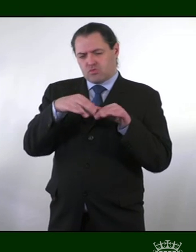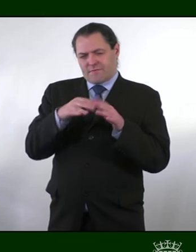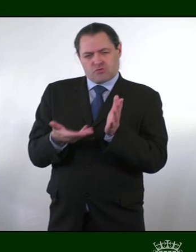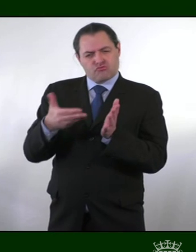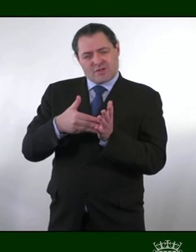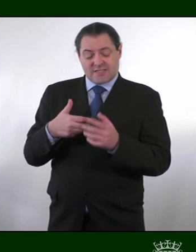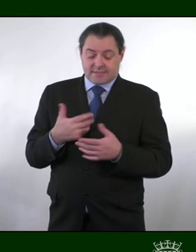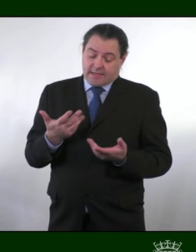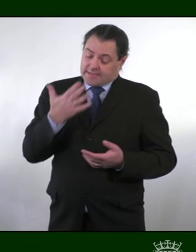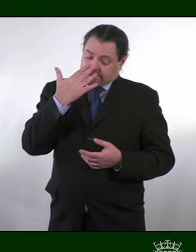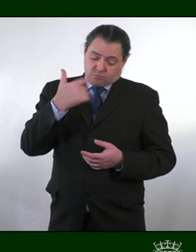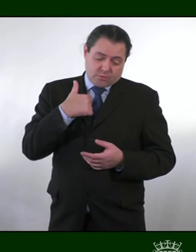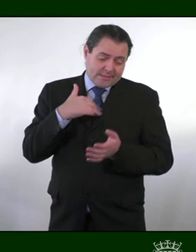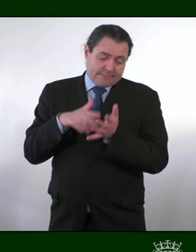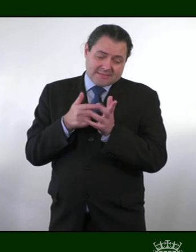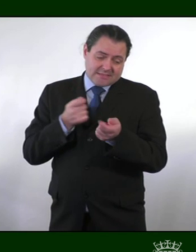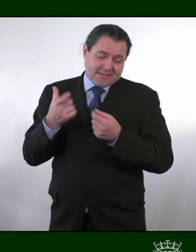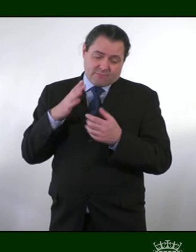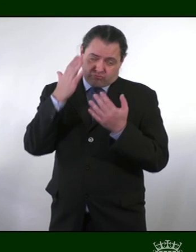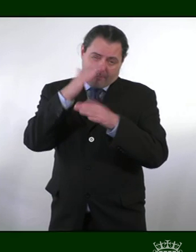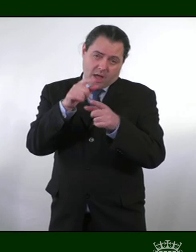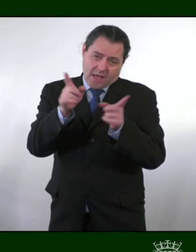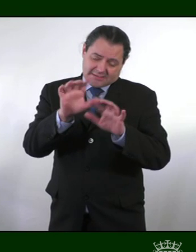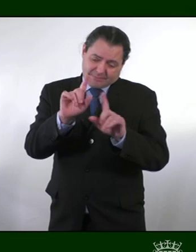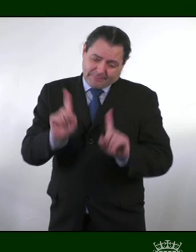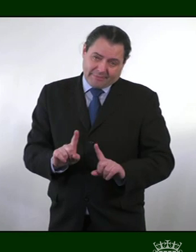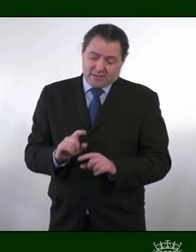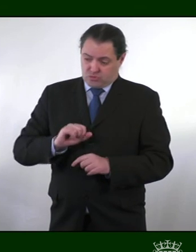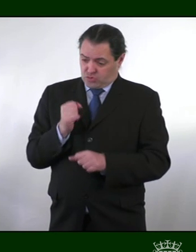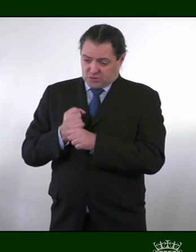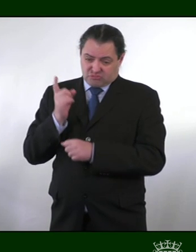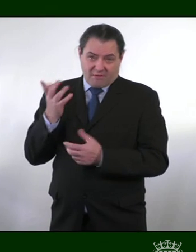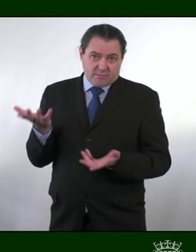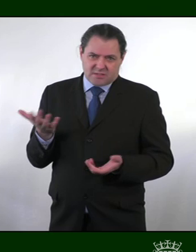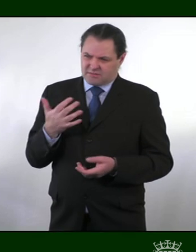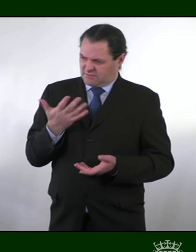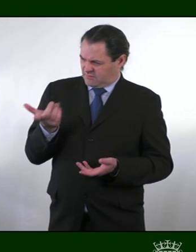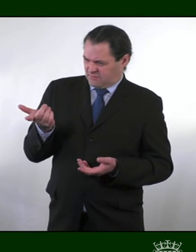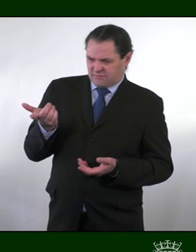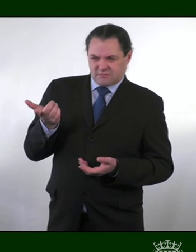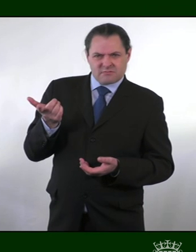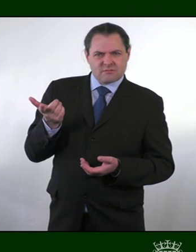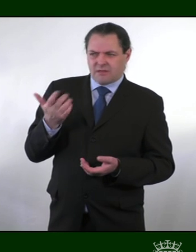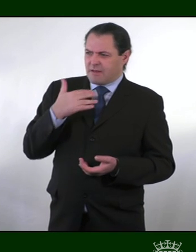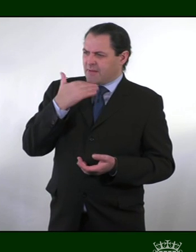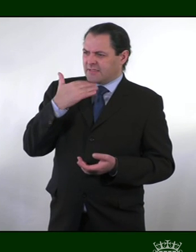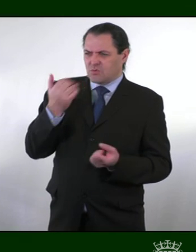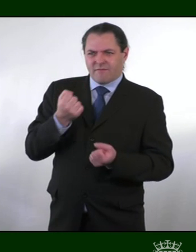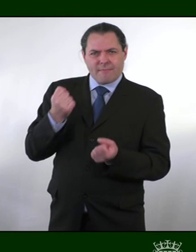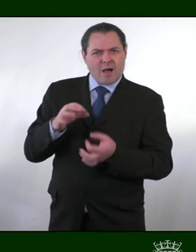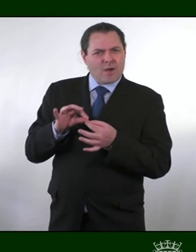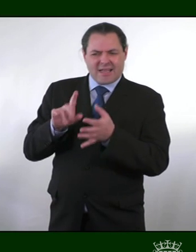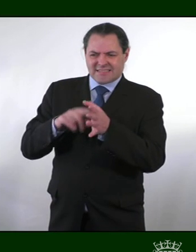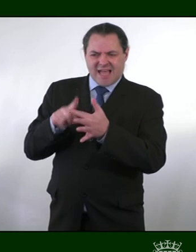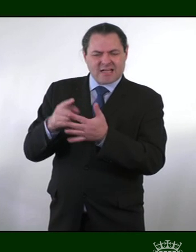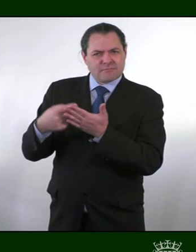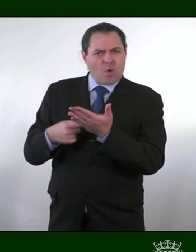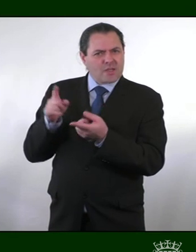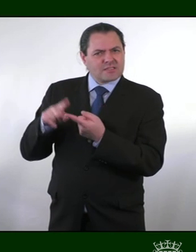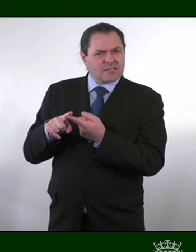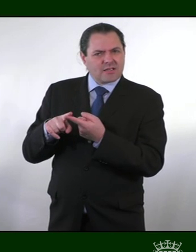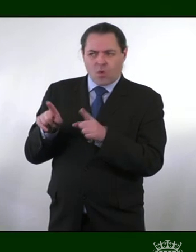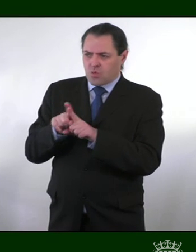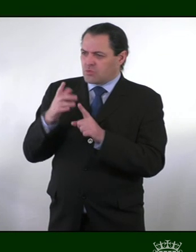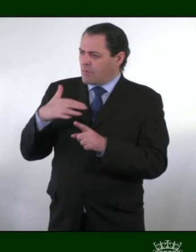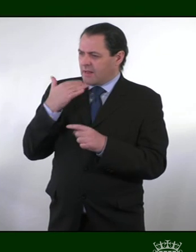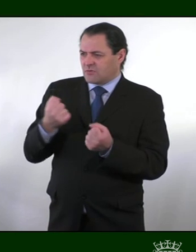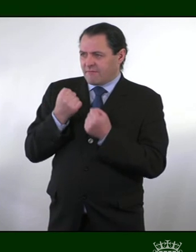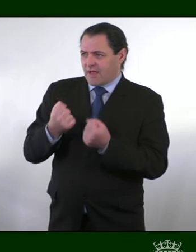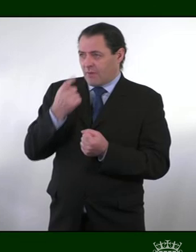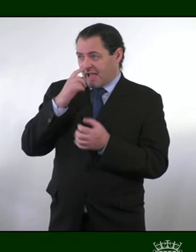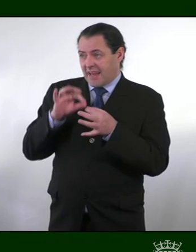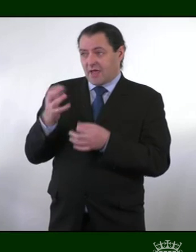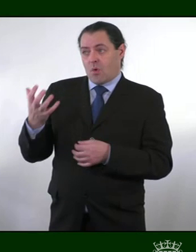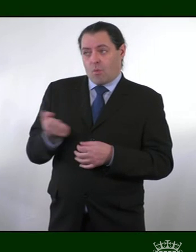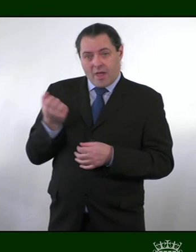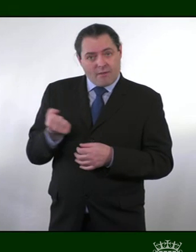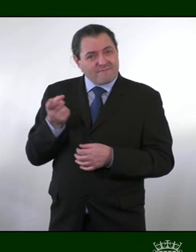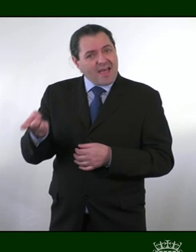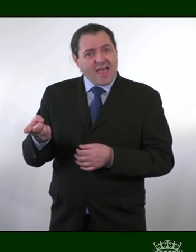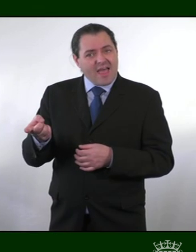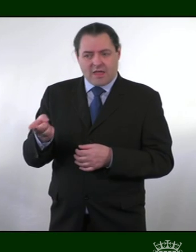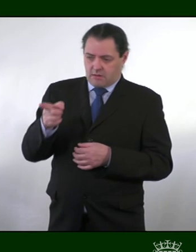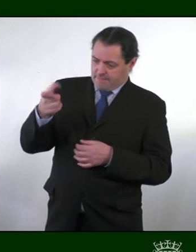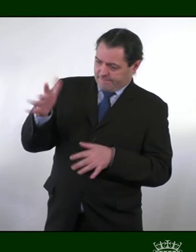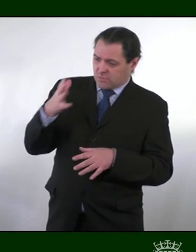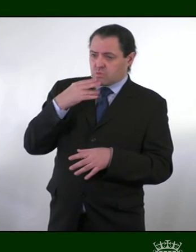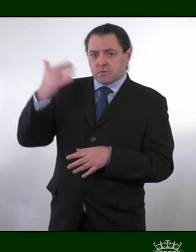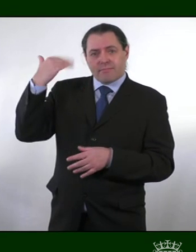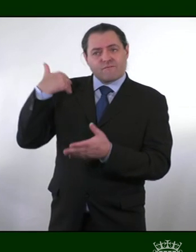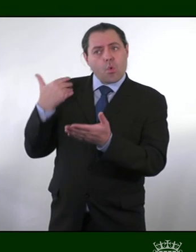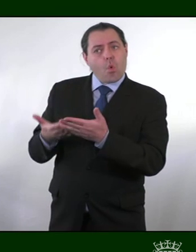I guess it is worth reminding the House that the Scottish Government have plenty of powers over tax policy and welfare policy—and, indeed, have used them in the past.